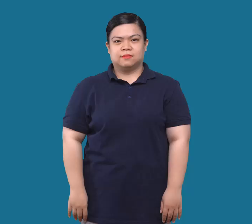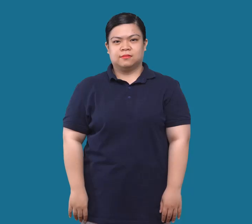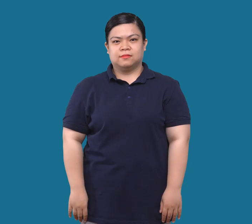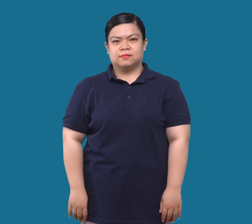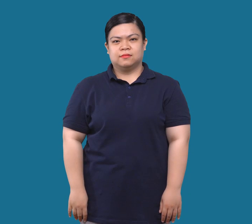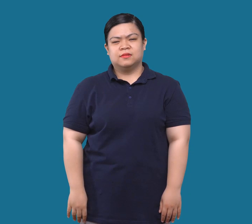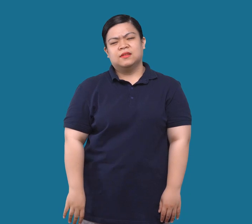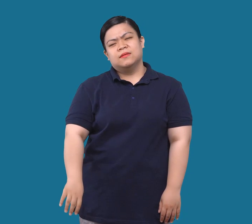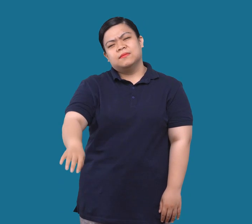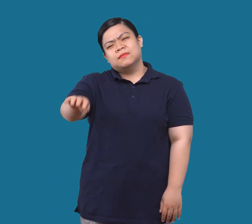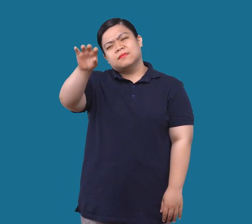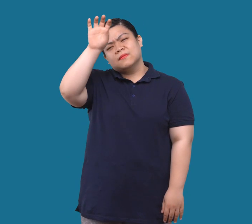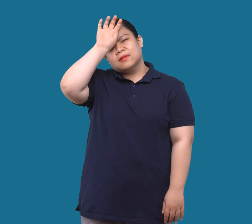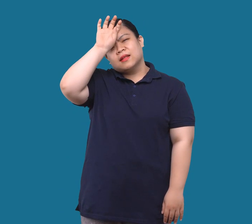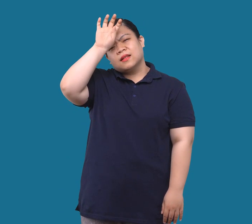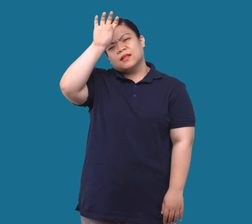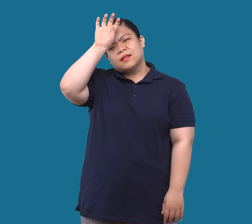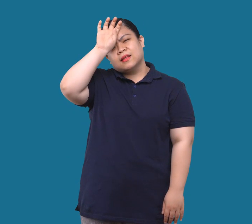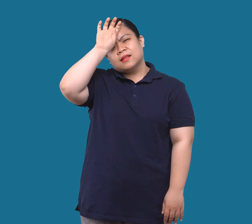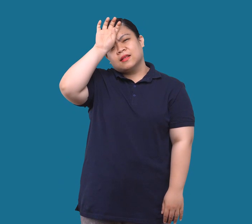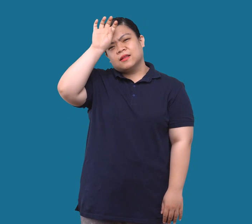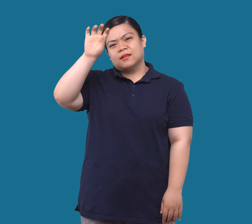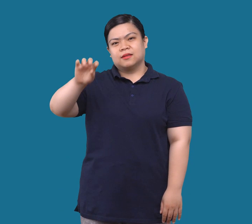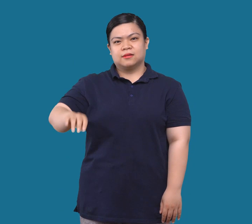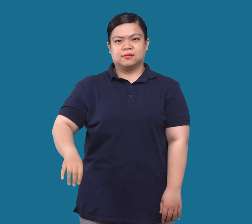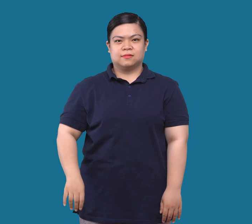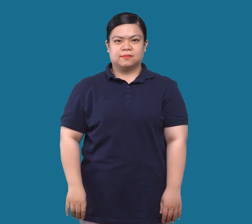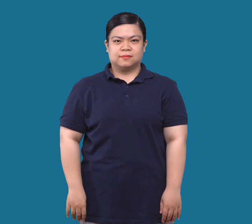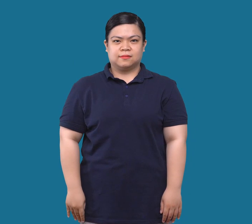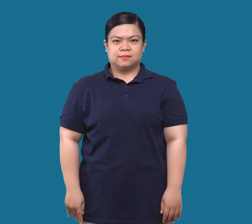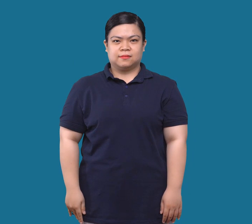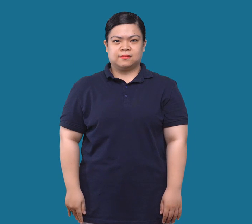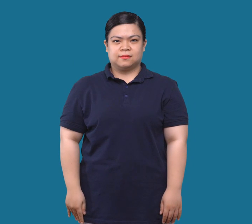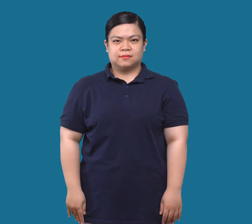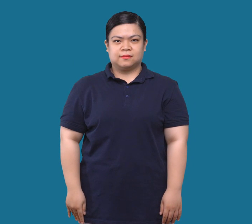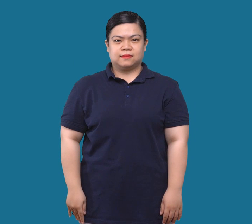say sưa